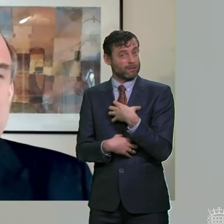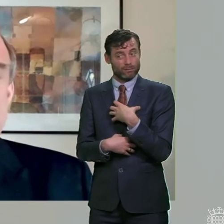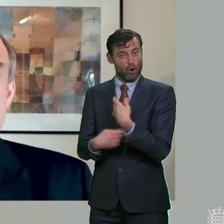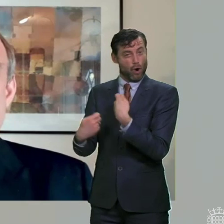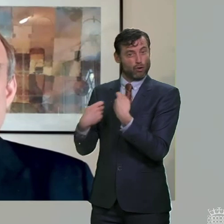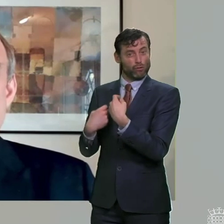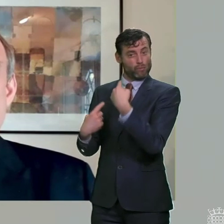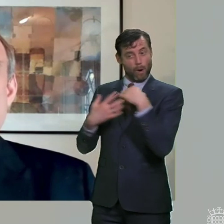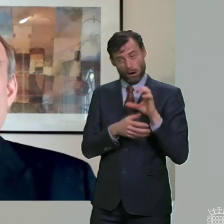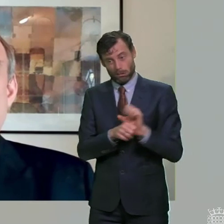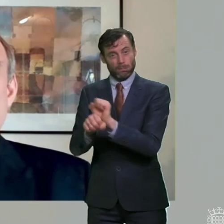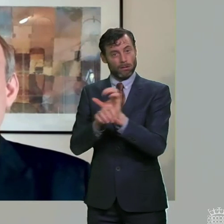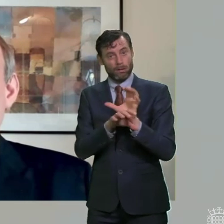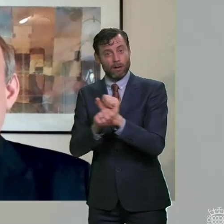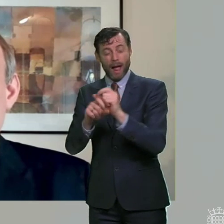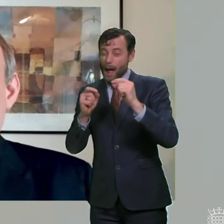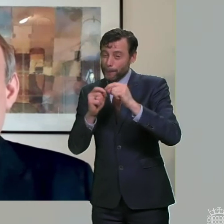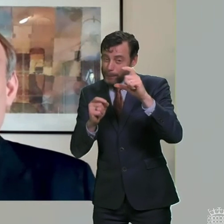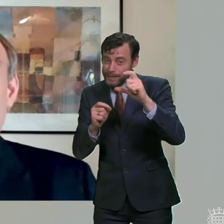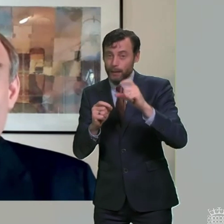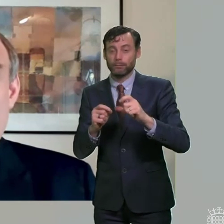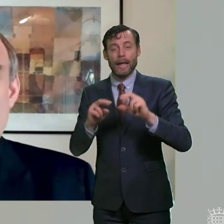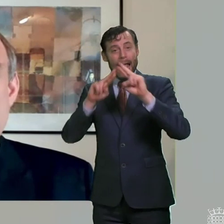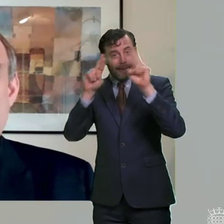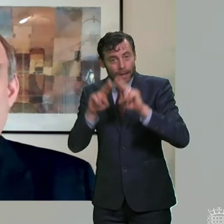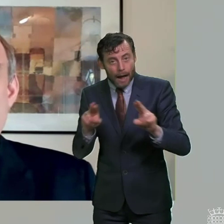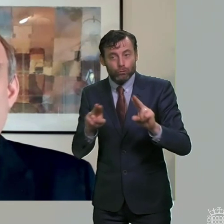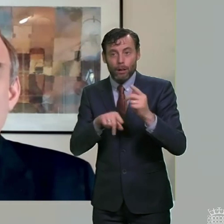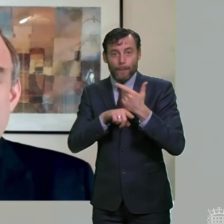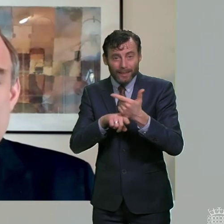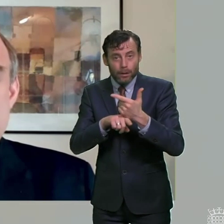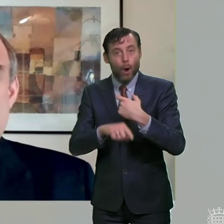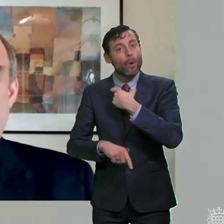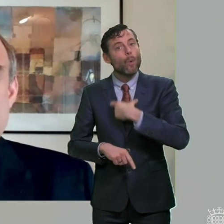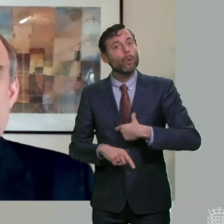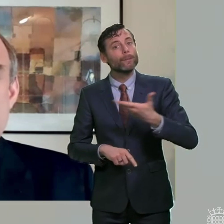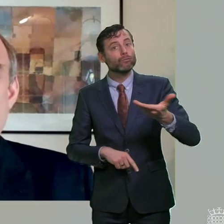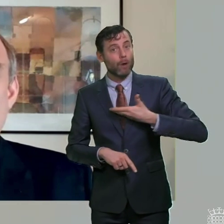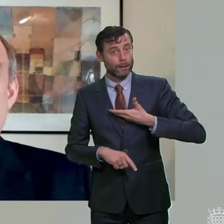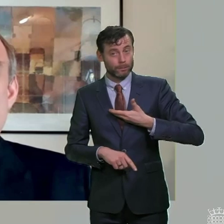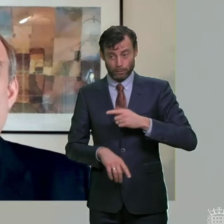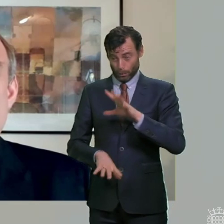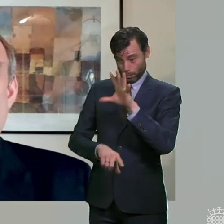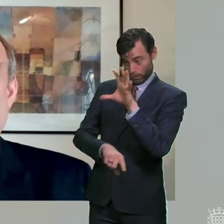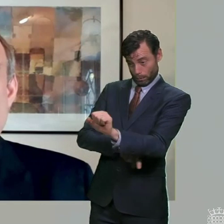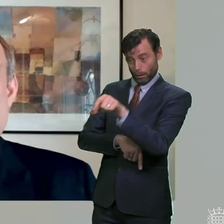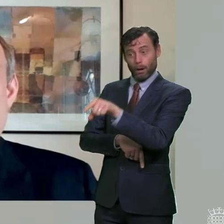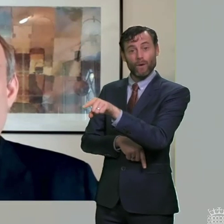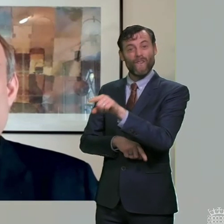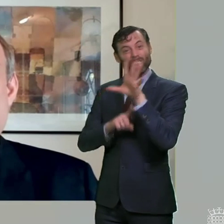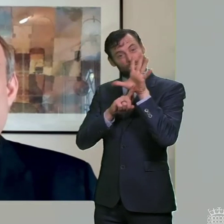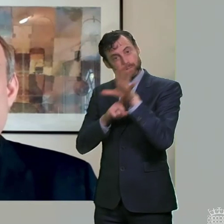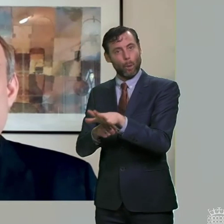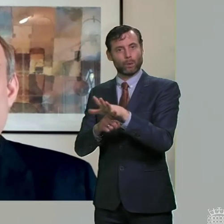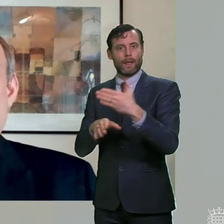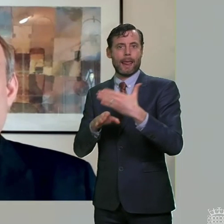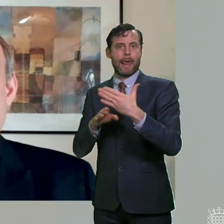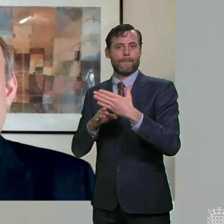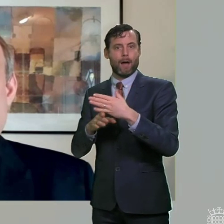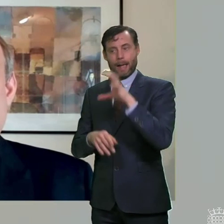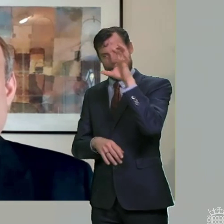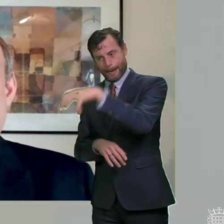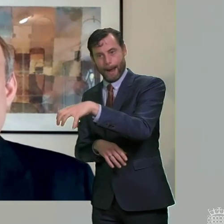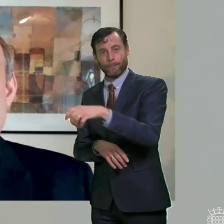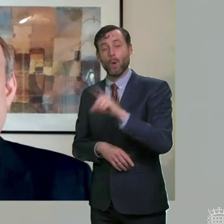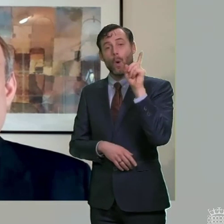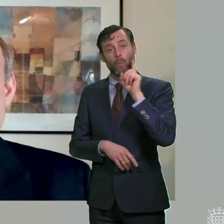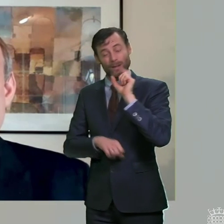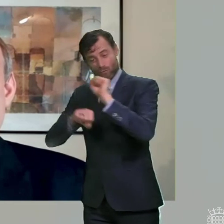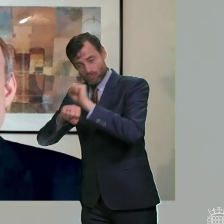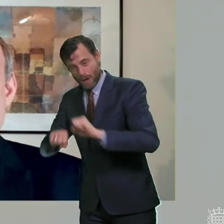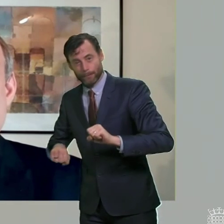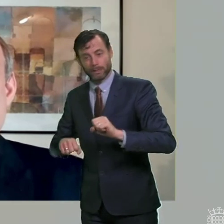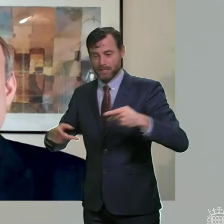The BBC, international media and human rights non-governmental organisations are all reporting on forced labour camps, women being raped and sterilised, and families being separated.